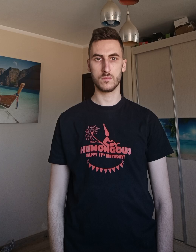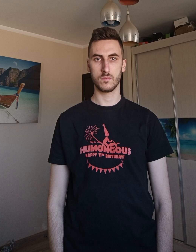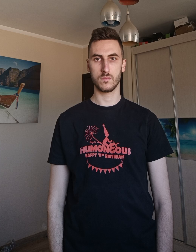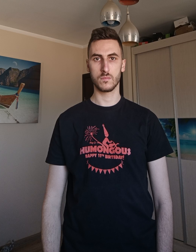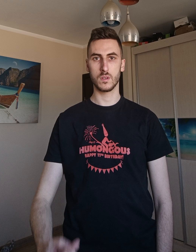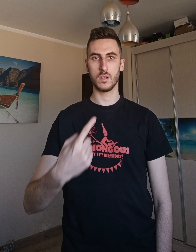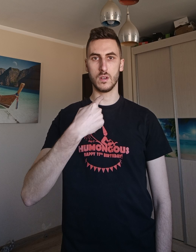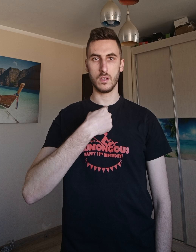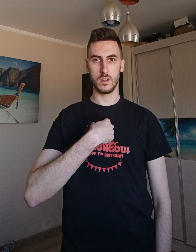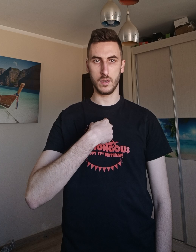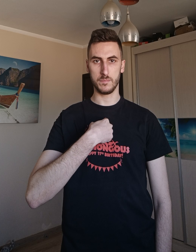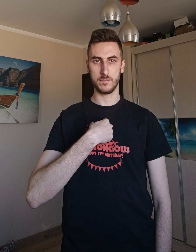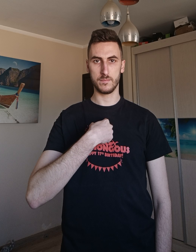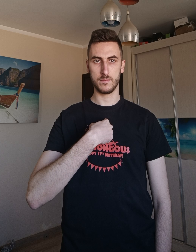אני